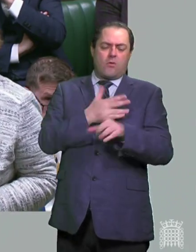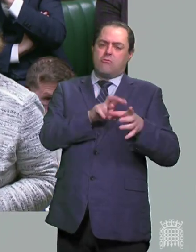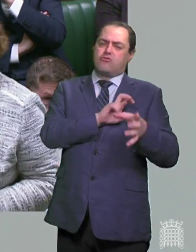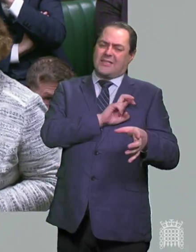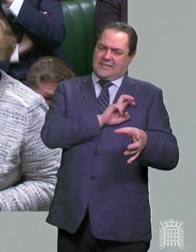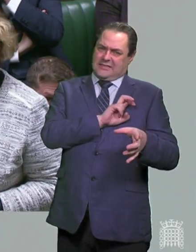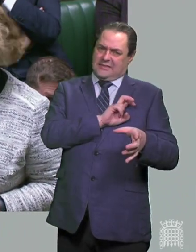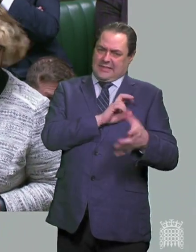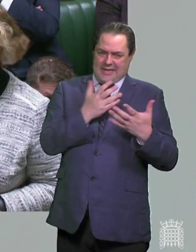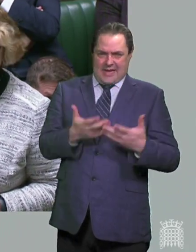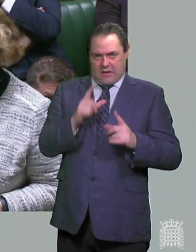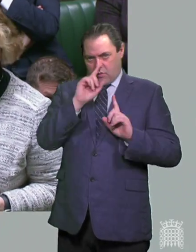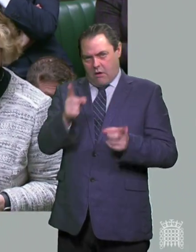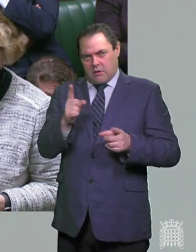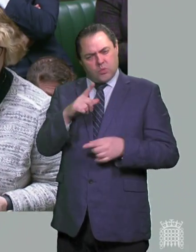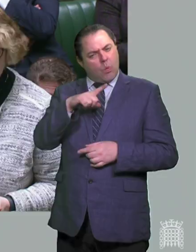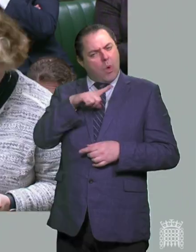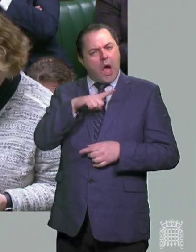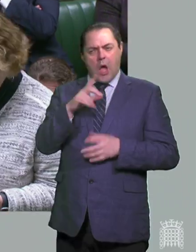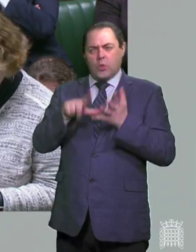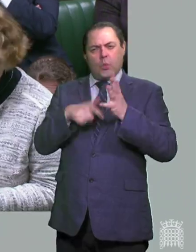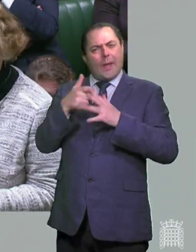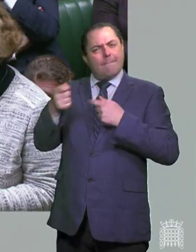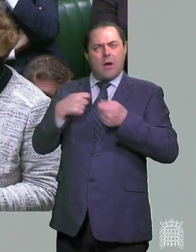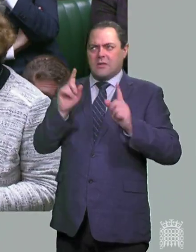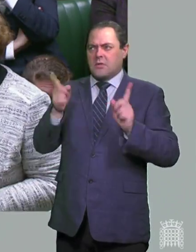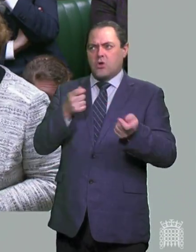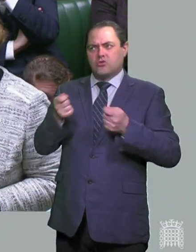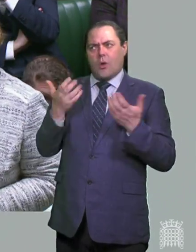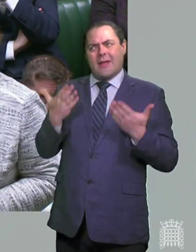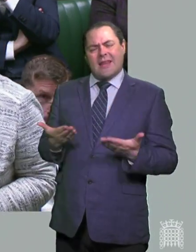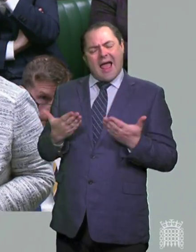One has to wonder why the UK market does not seem able to cope right now.